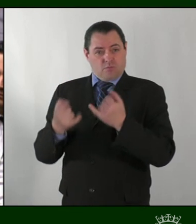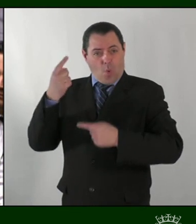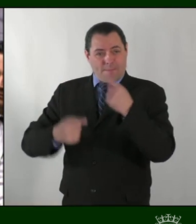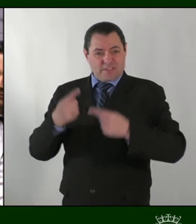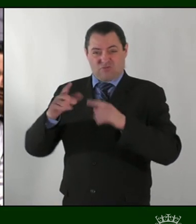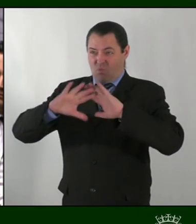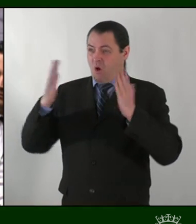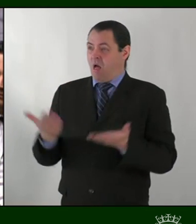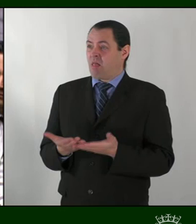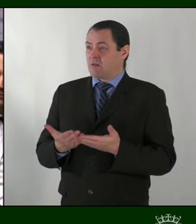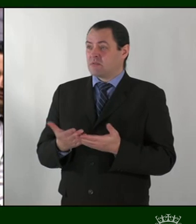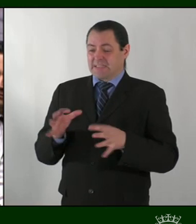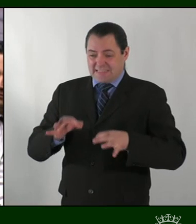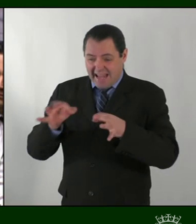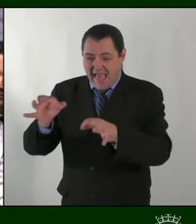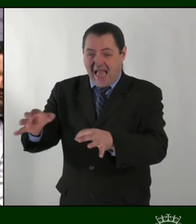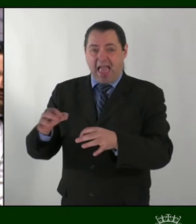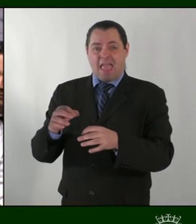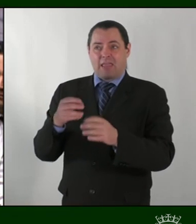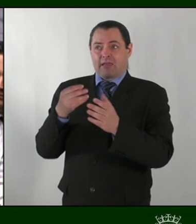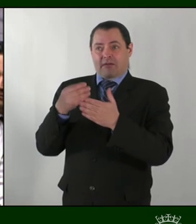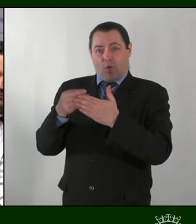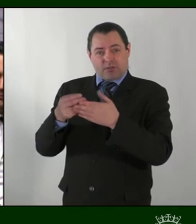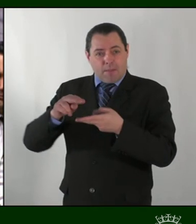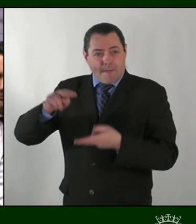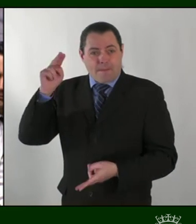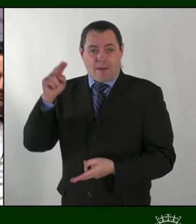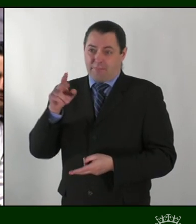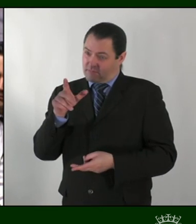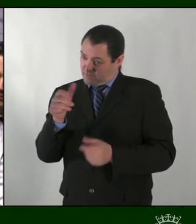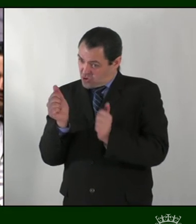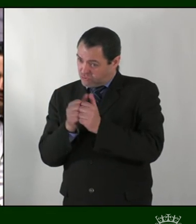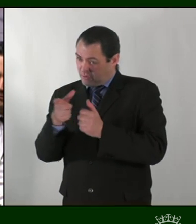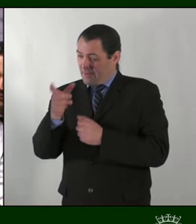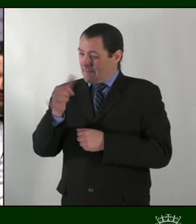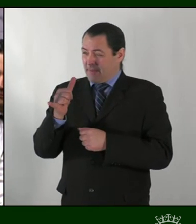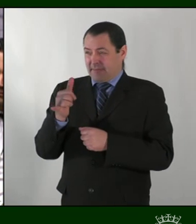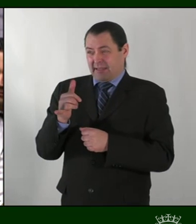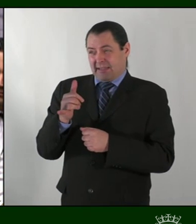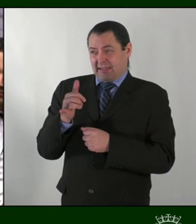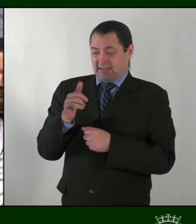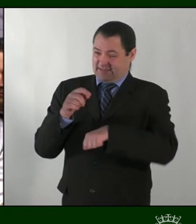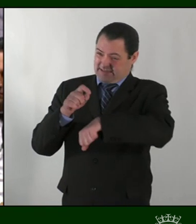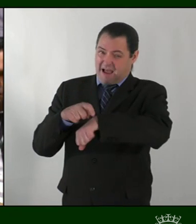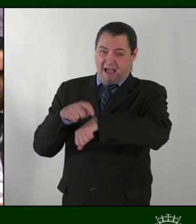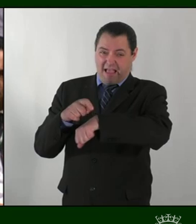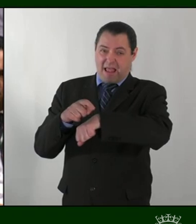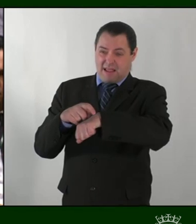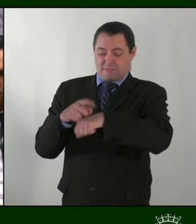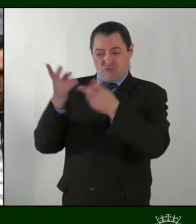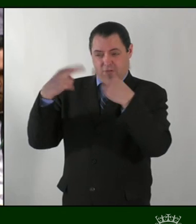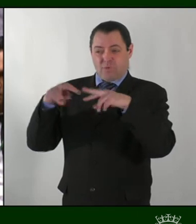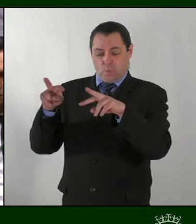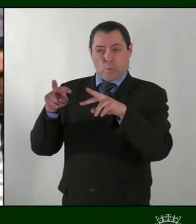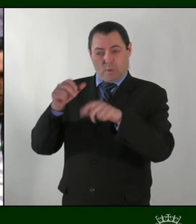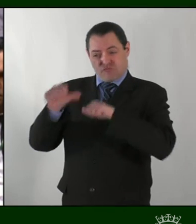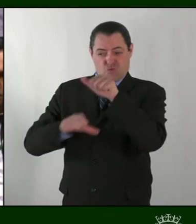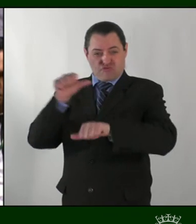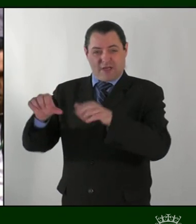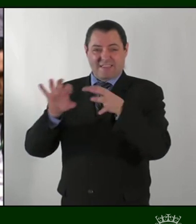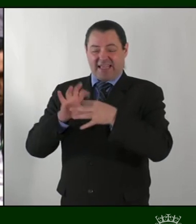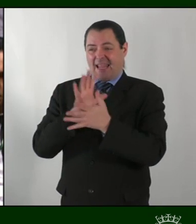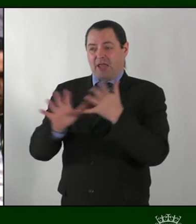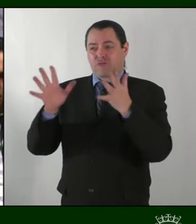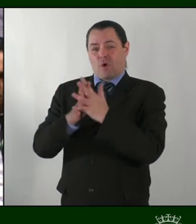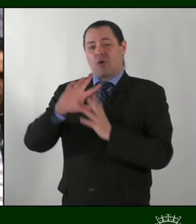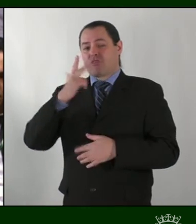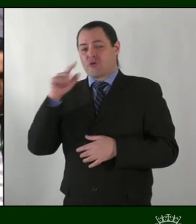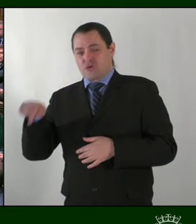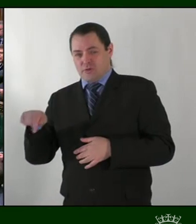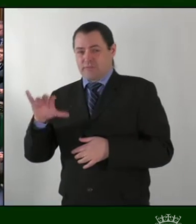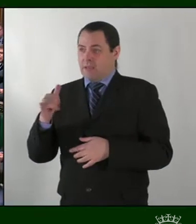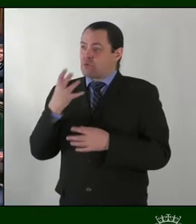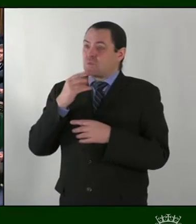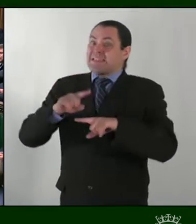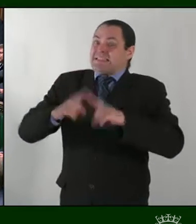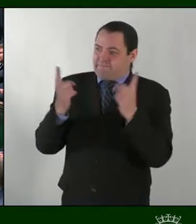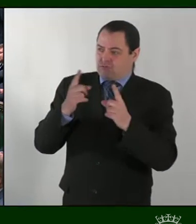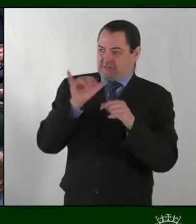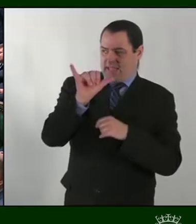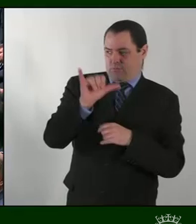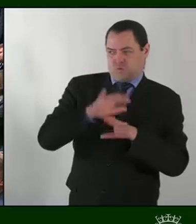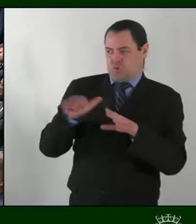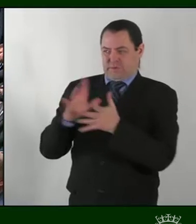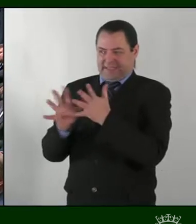Given the delays and the escalating costs, does the Prime Minister agree that it may well be time to review progress and perhaps to deploy the bulldozers elsewhere in the country?